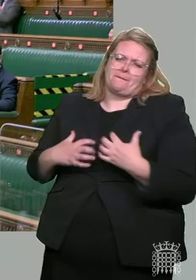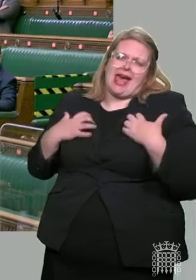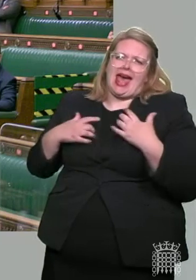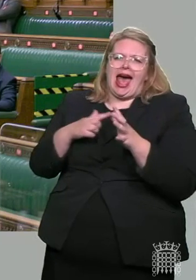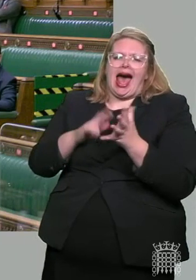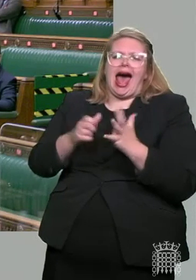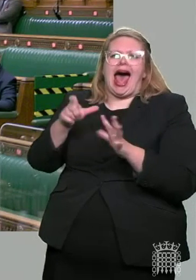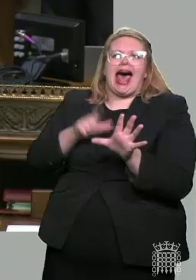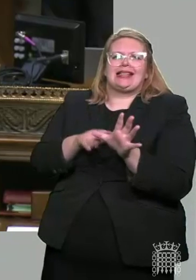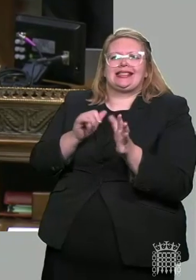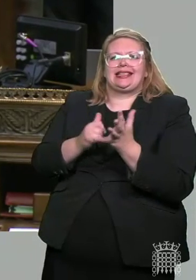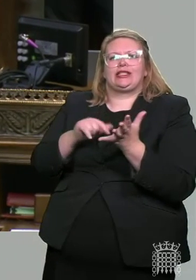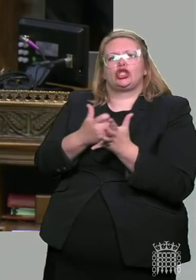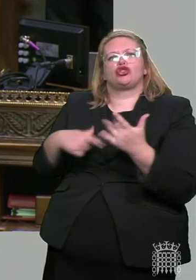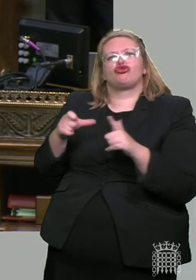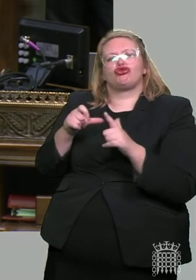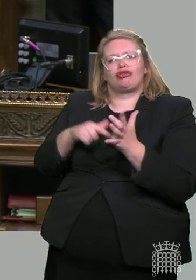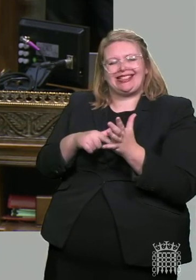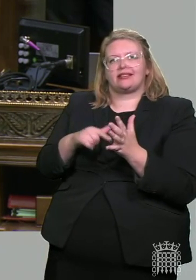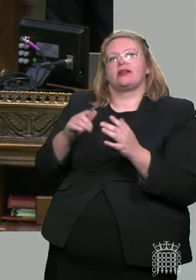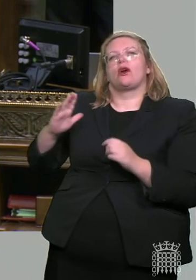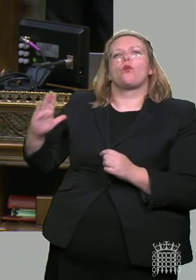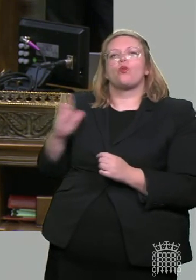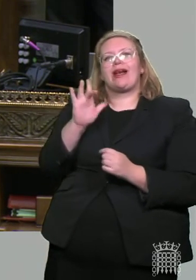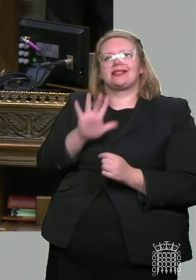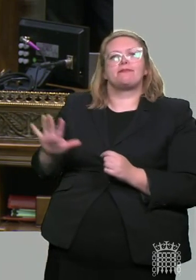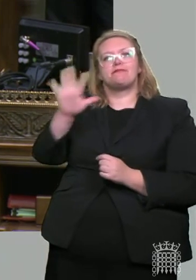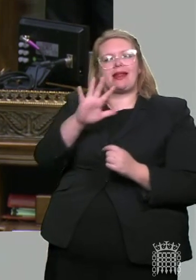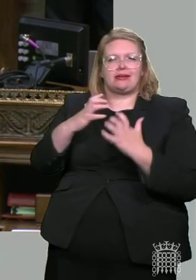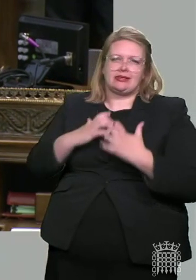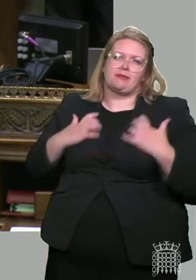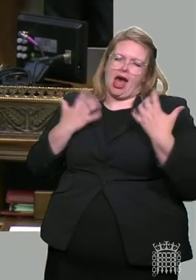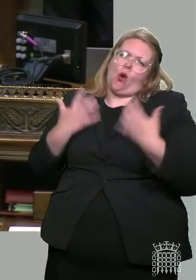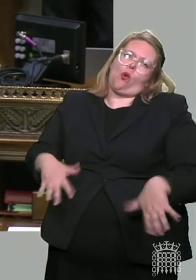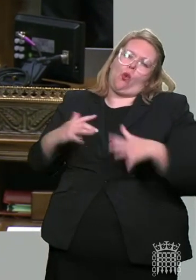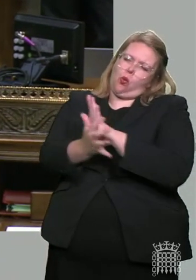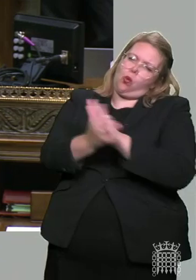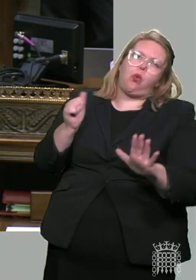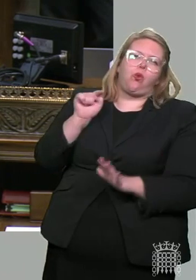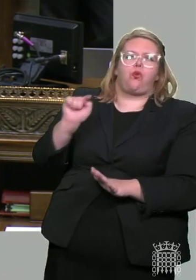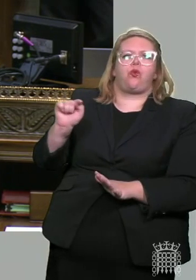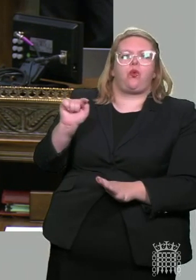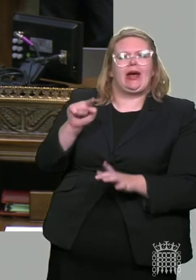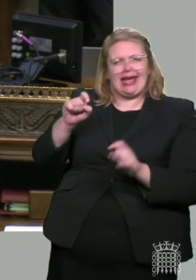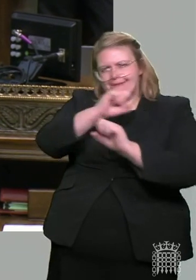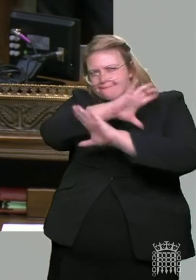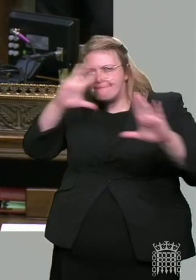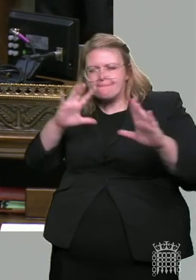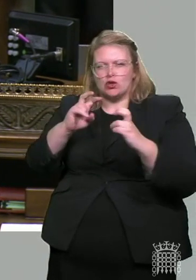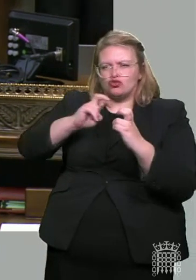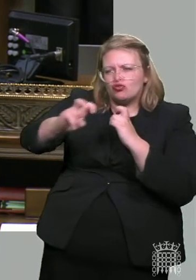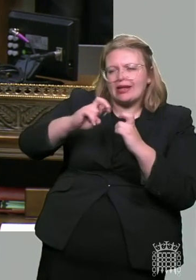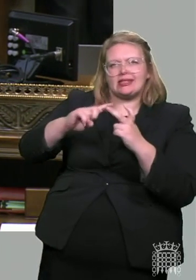He is a fantastic Mayor of the West Midlands and he has a fantastic vision for transport, jobs, growth and recovery.